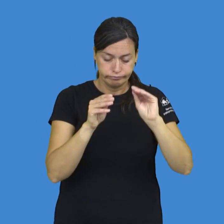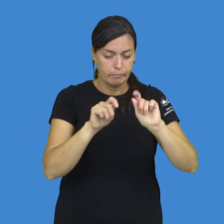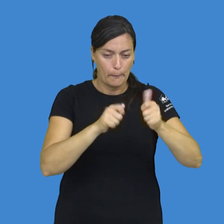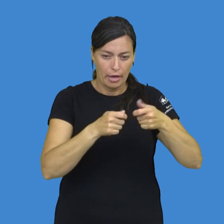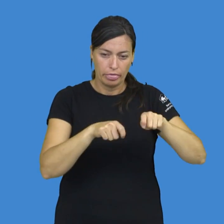empezar